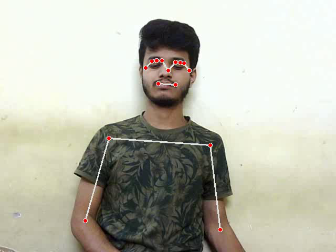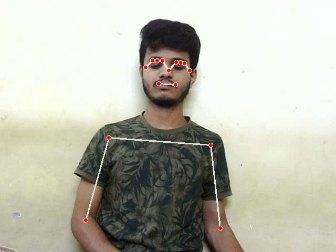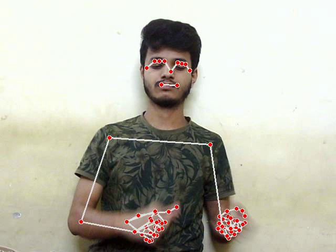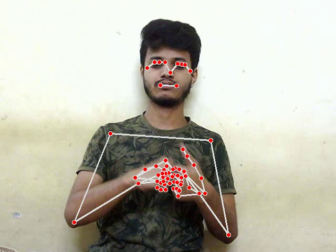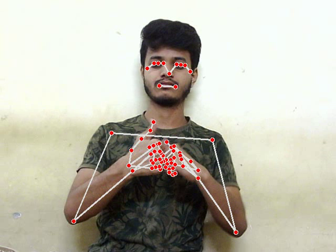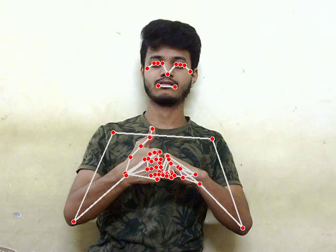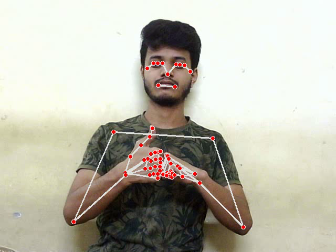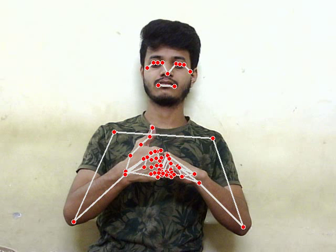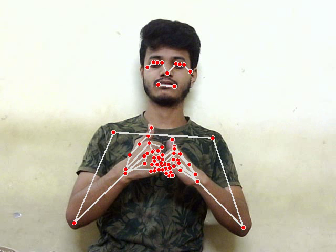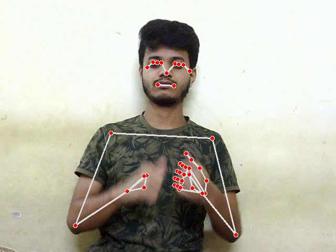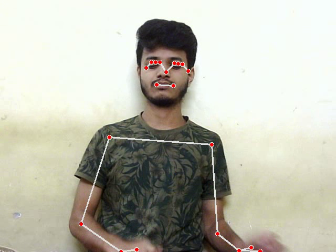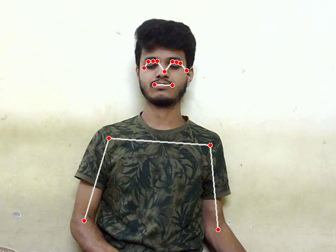how